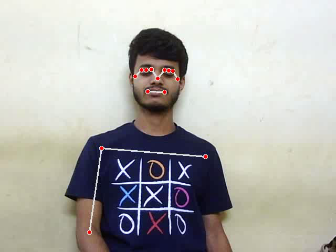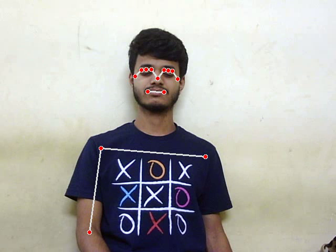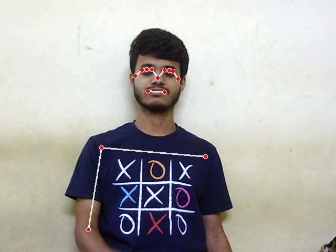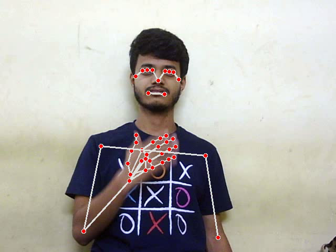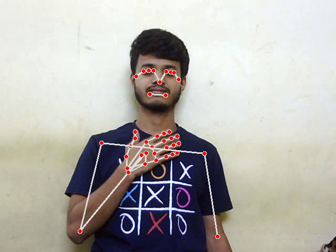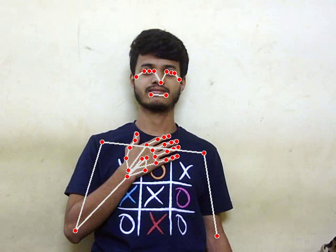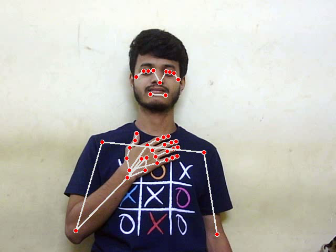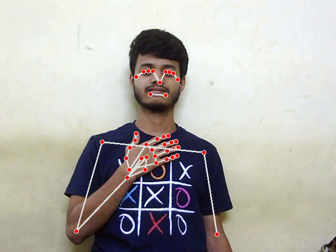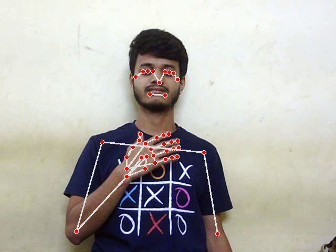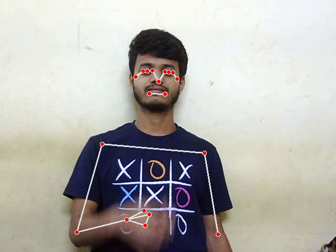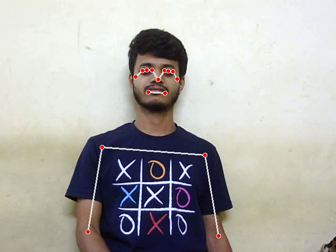my